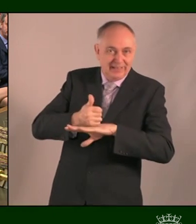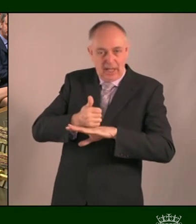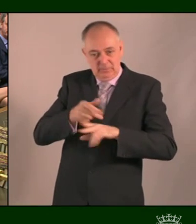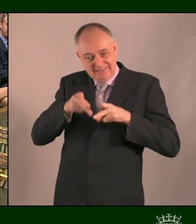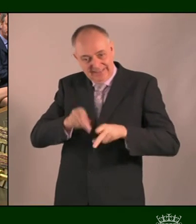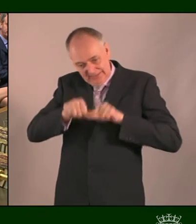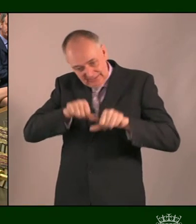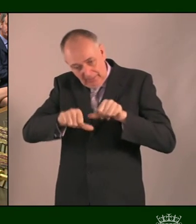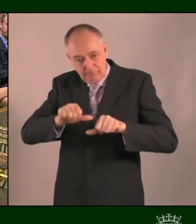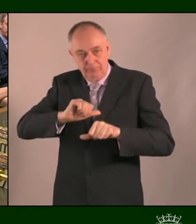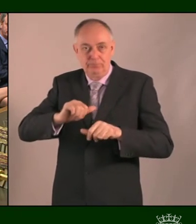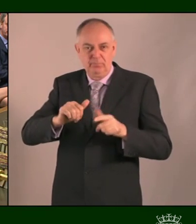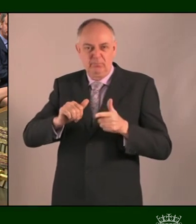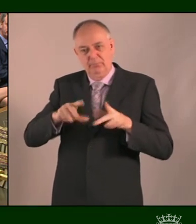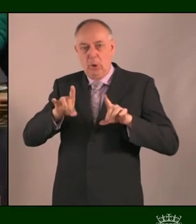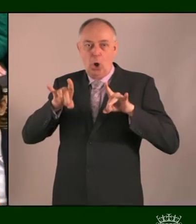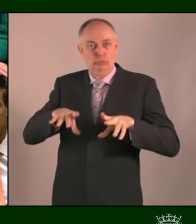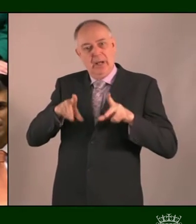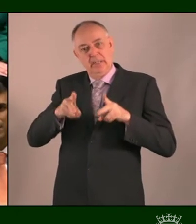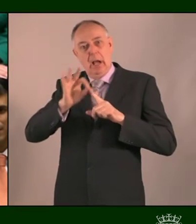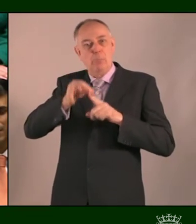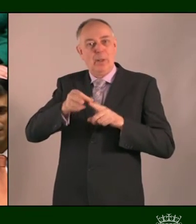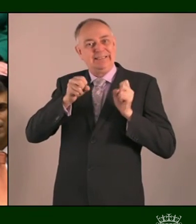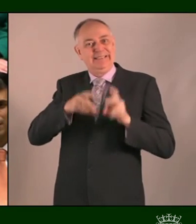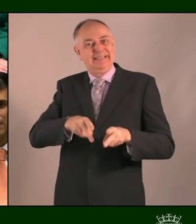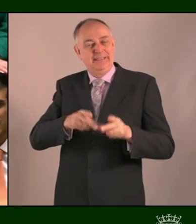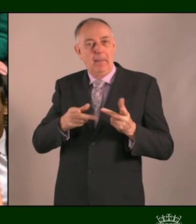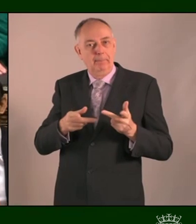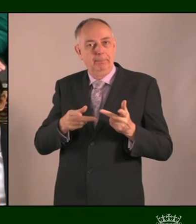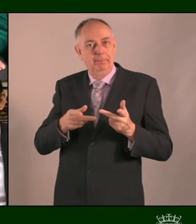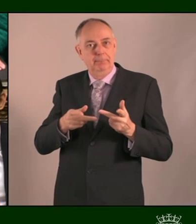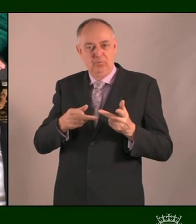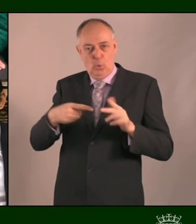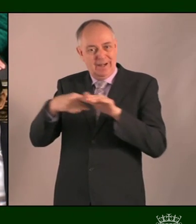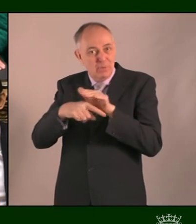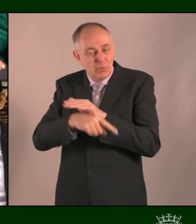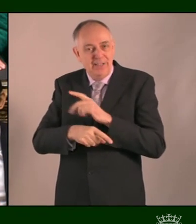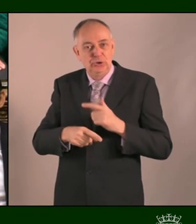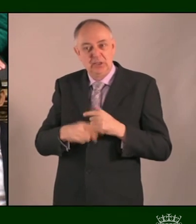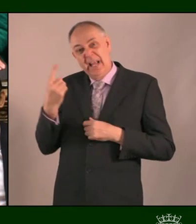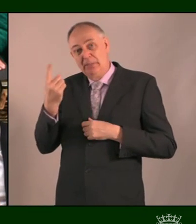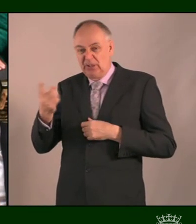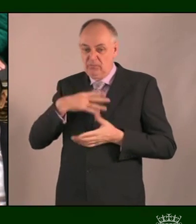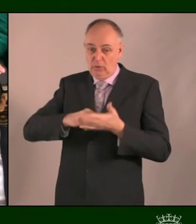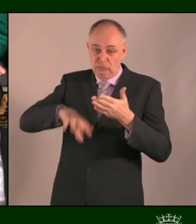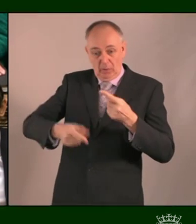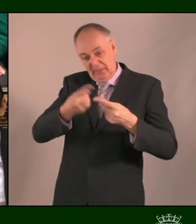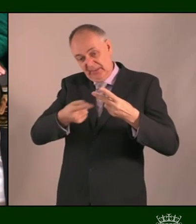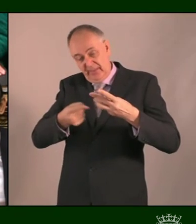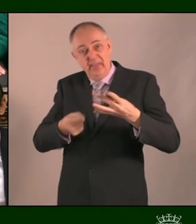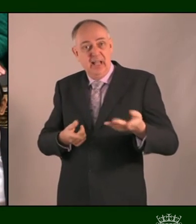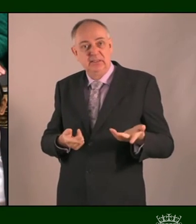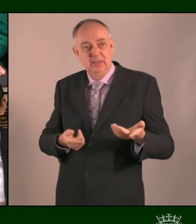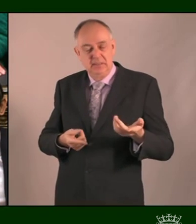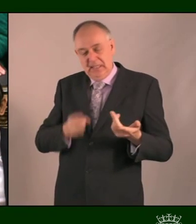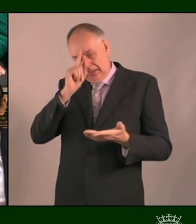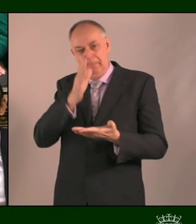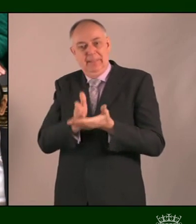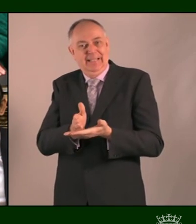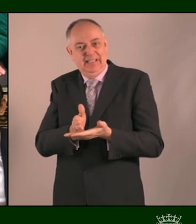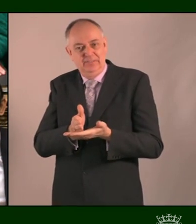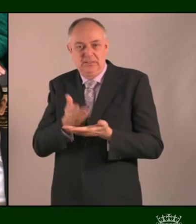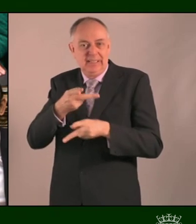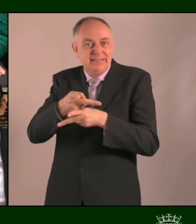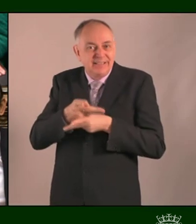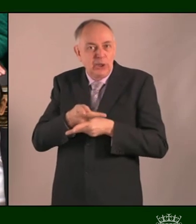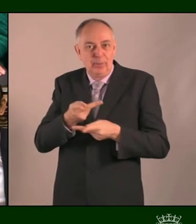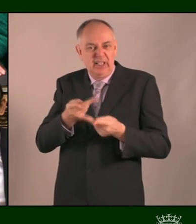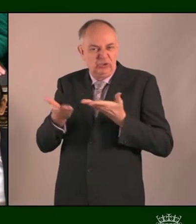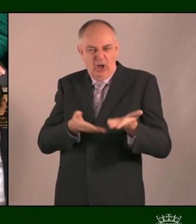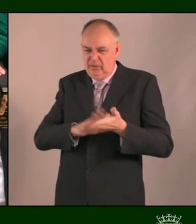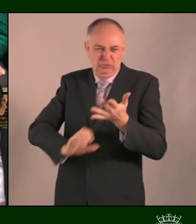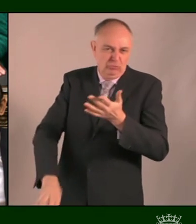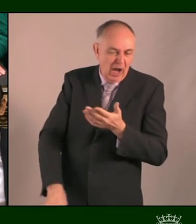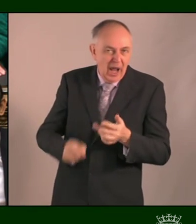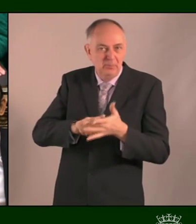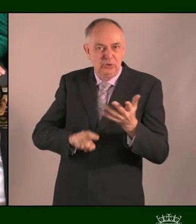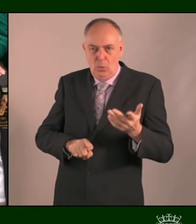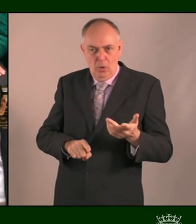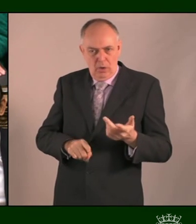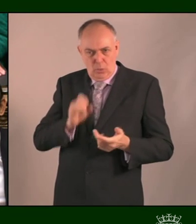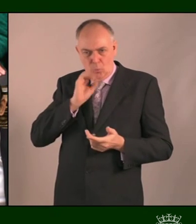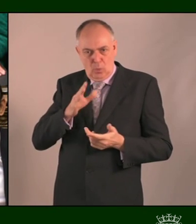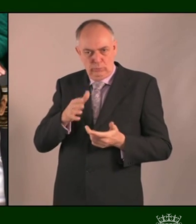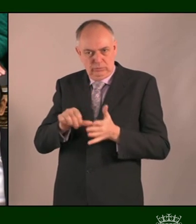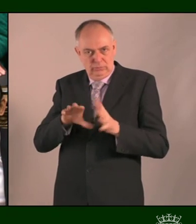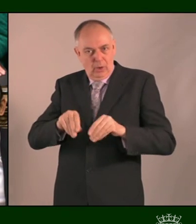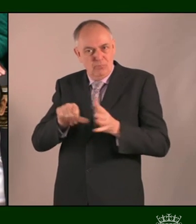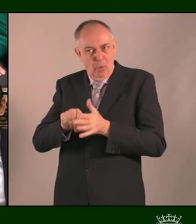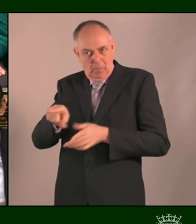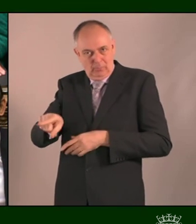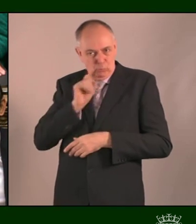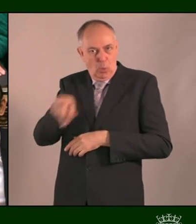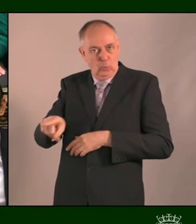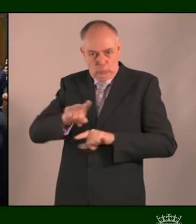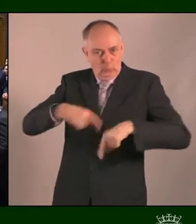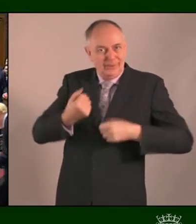The right honourable Gentleman would scrap stop and search, he believes in getting rid of our security services and he certainly would not tackle our immigration system.